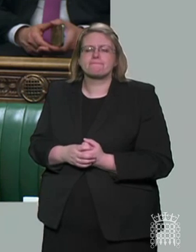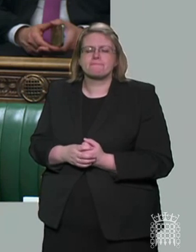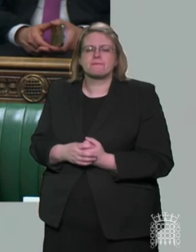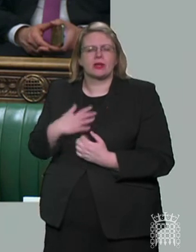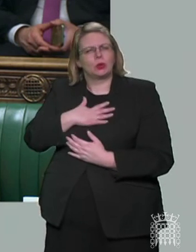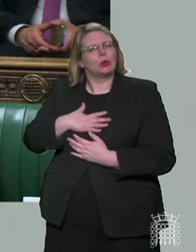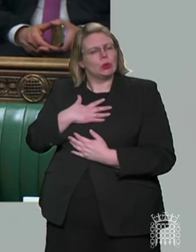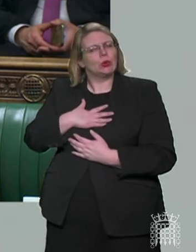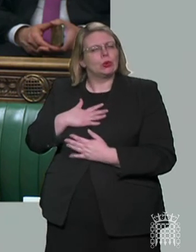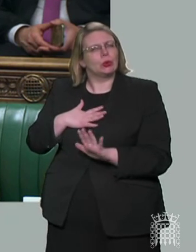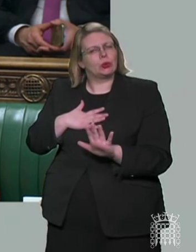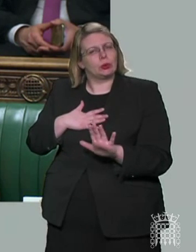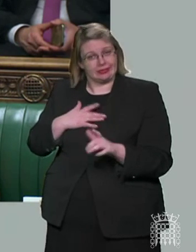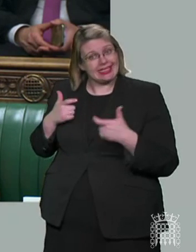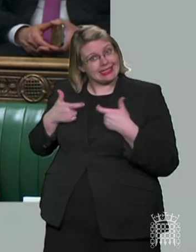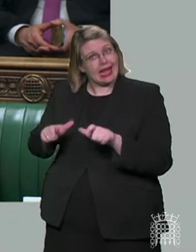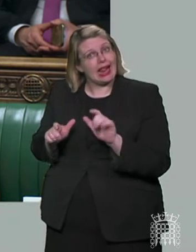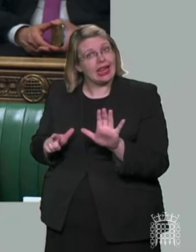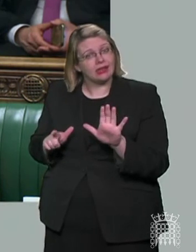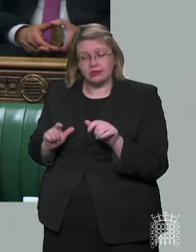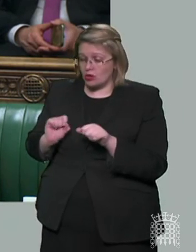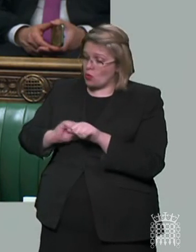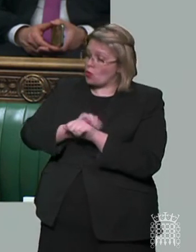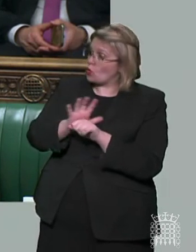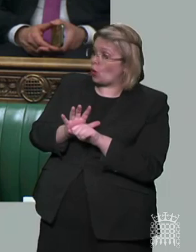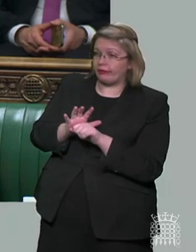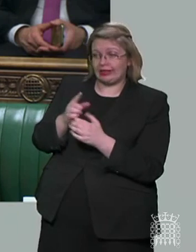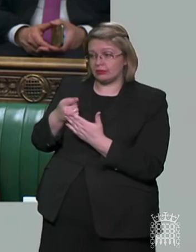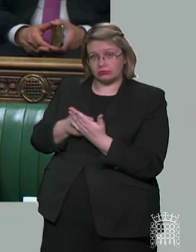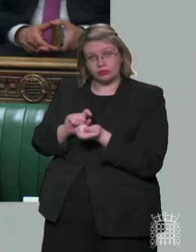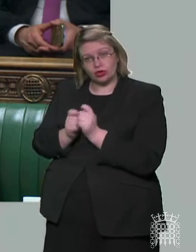It continues, despite the post-covid environment.